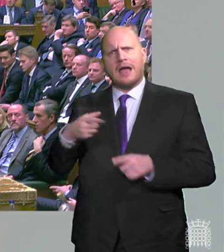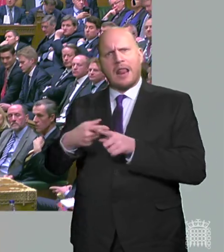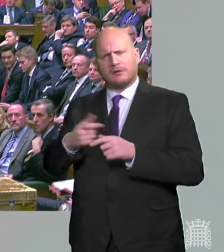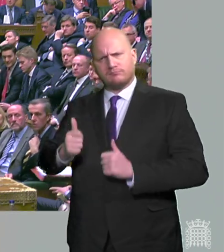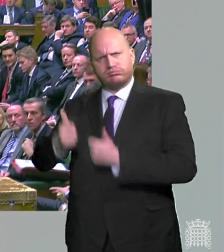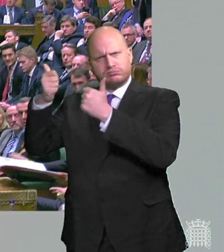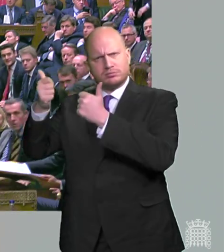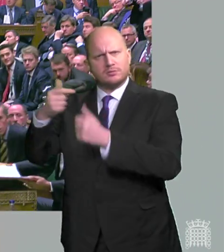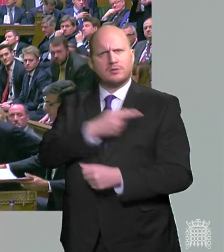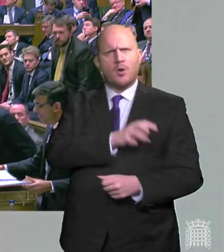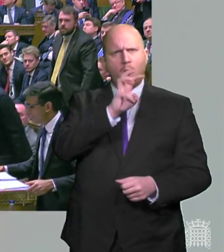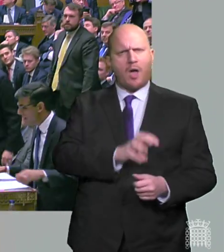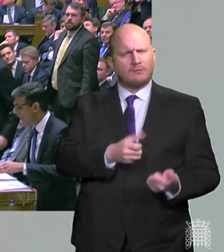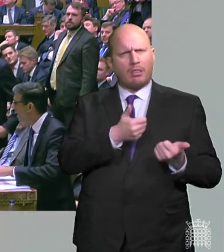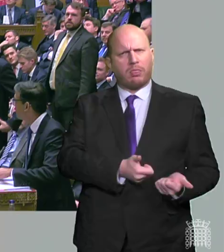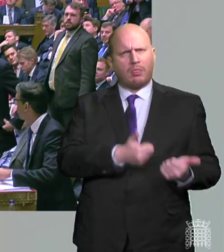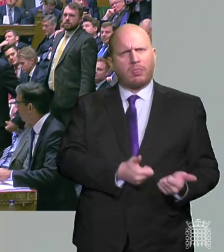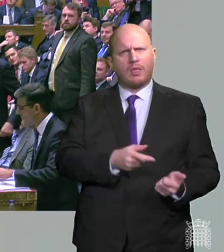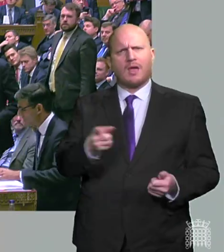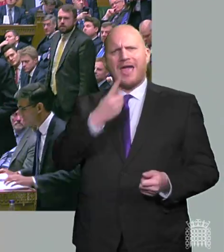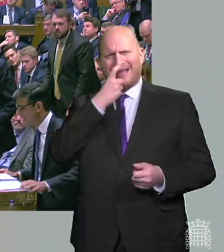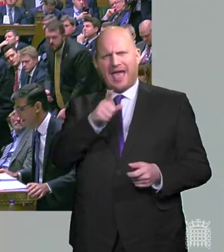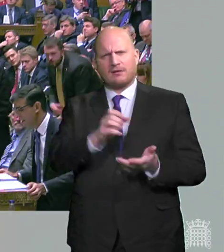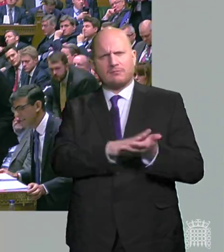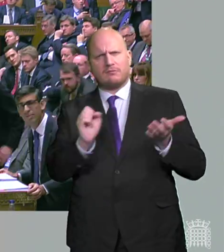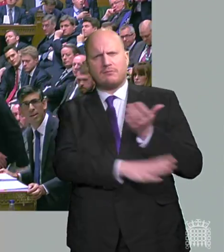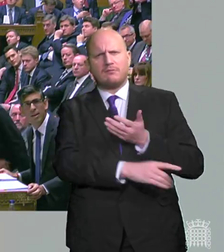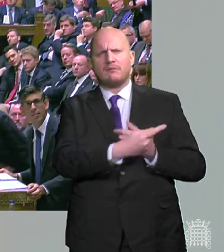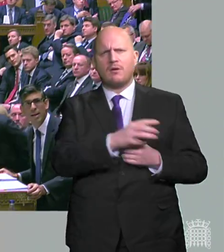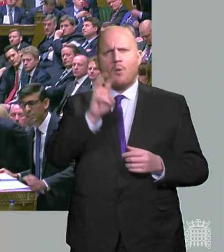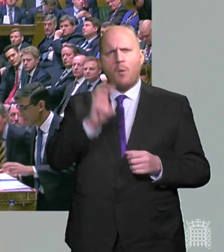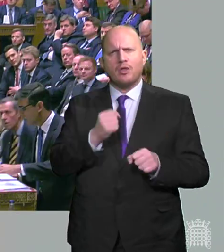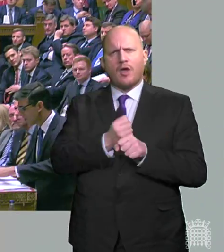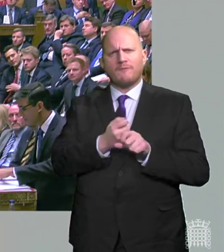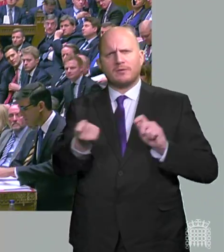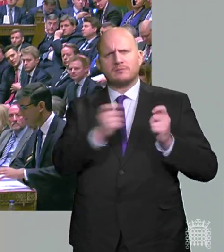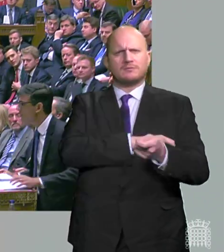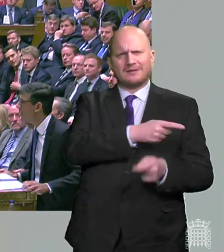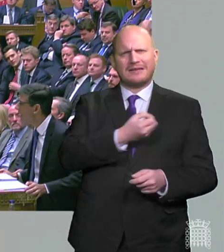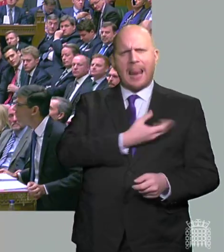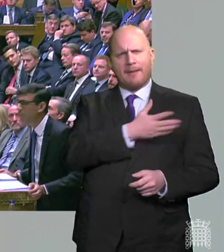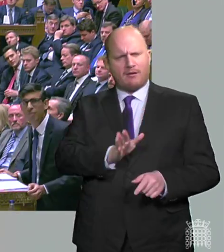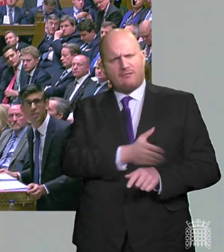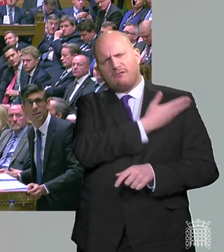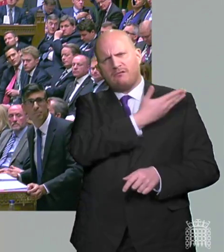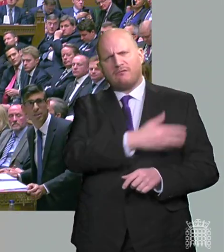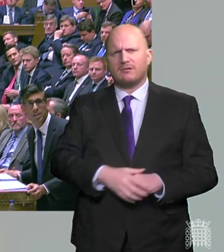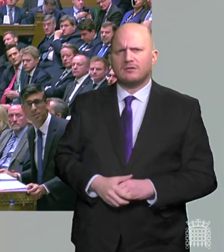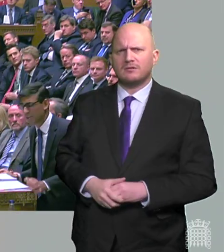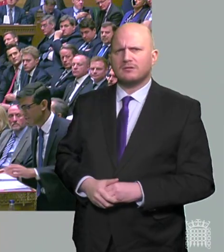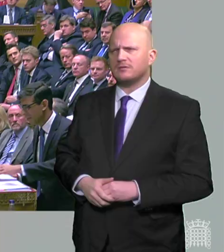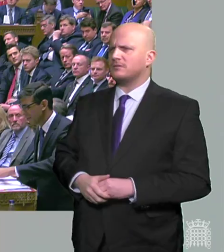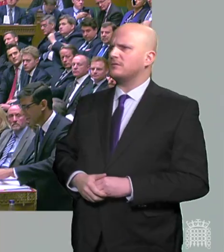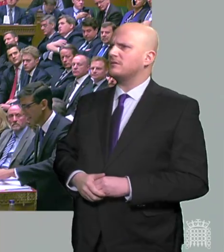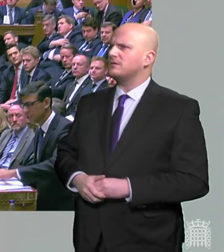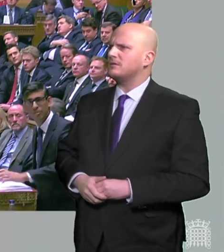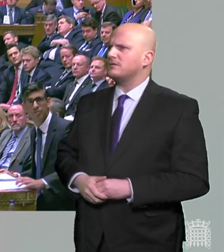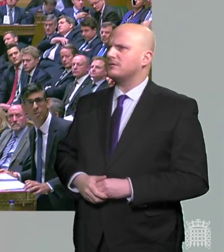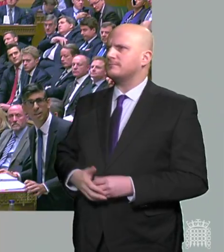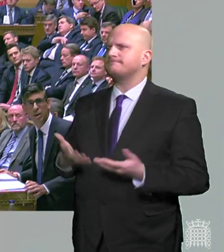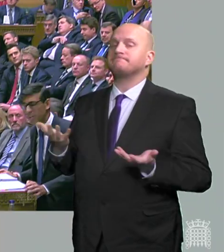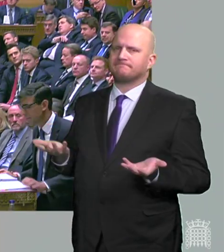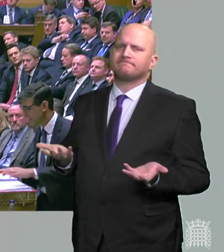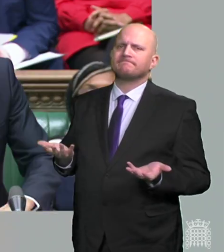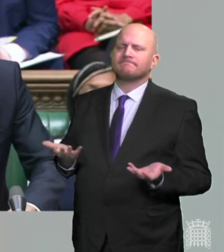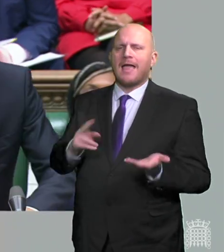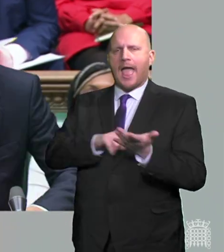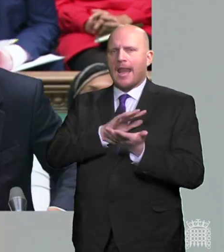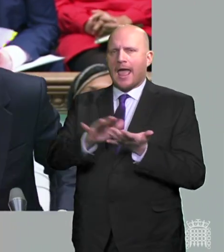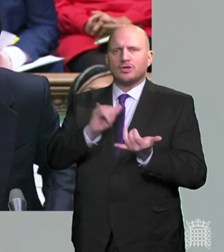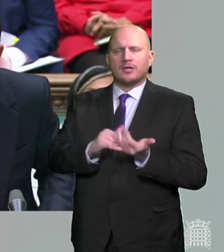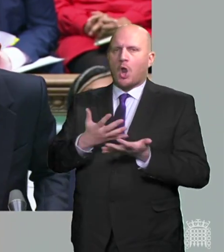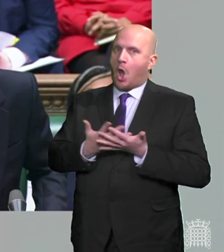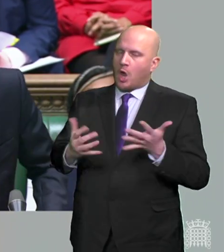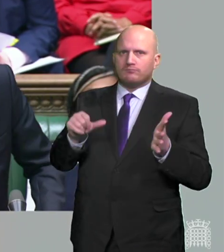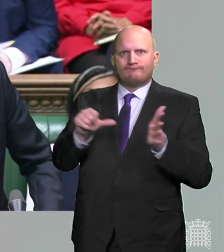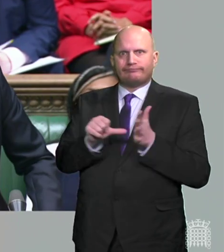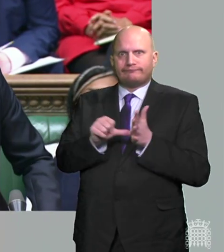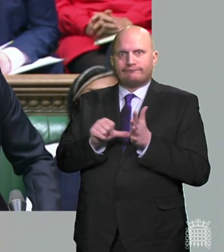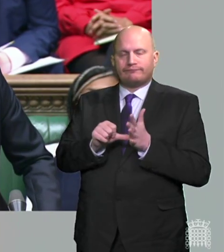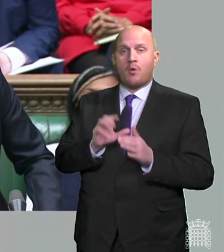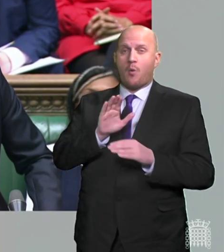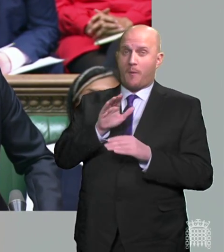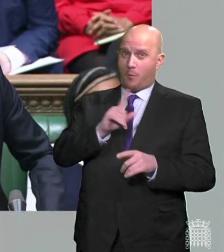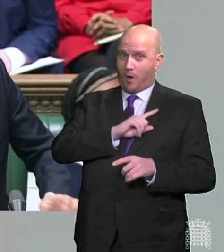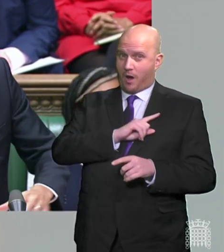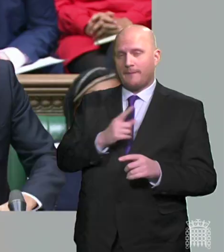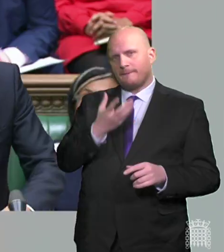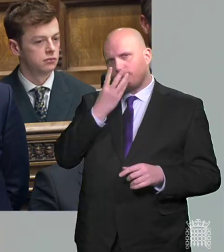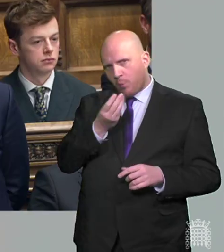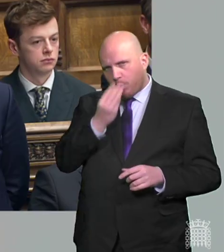As the honourable Gentleman highlights, the NHS right across our Union is facing pressure because of some of the challenges of flu and covid in particular causing high bed occupancy this winter.